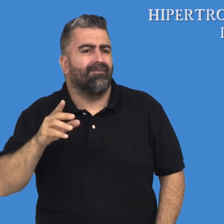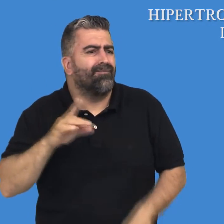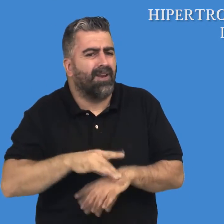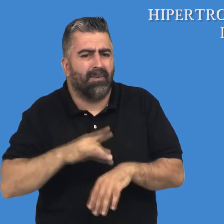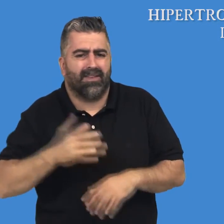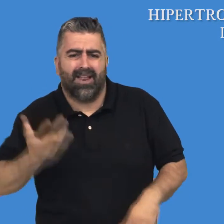enfermo